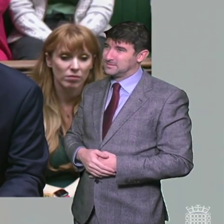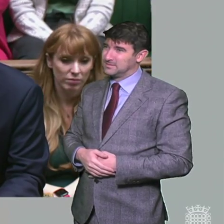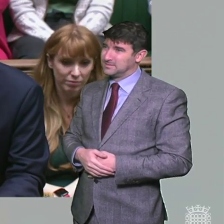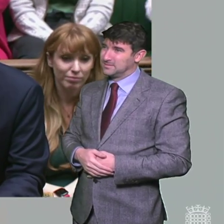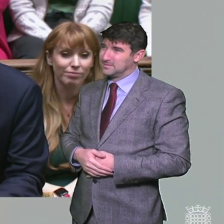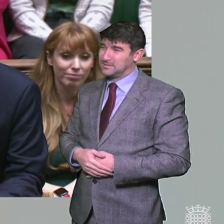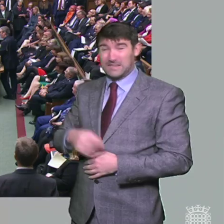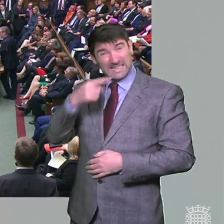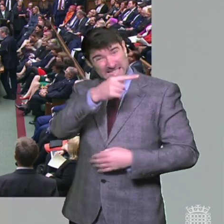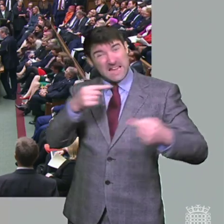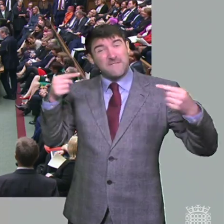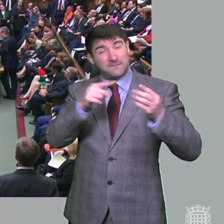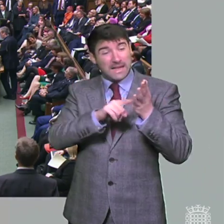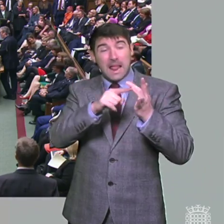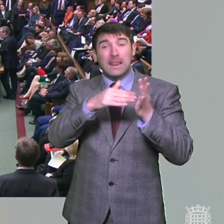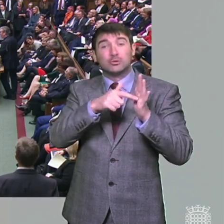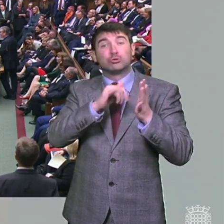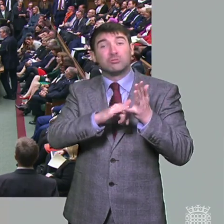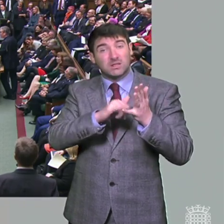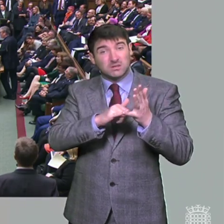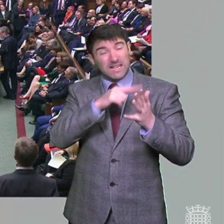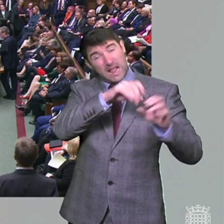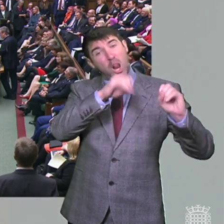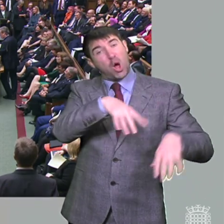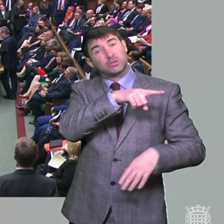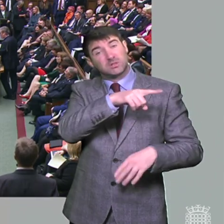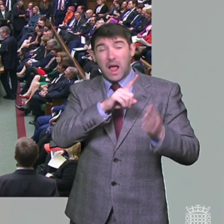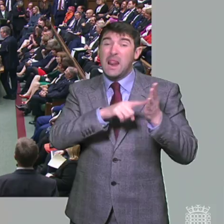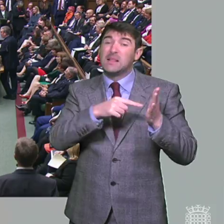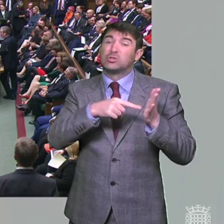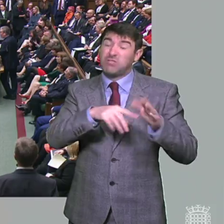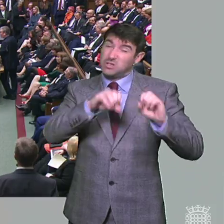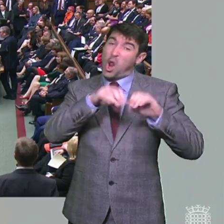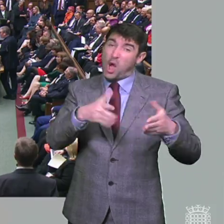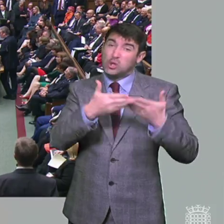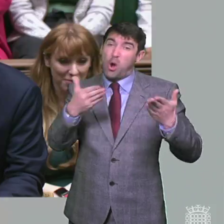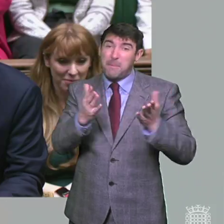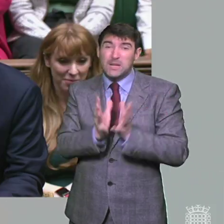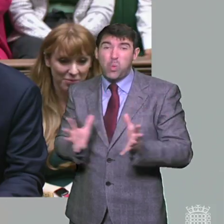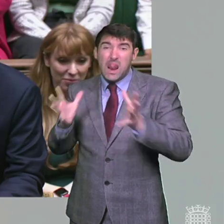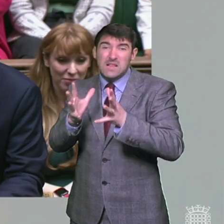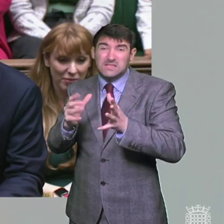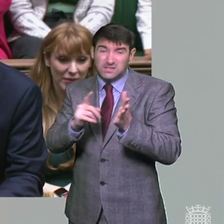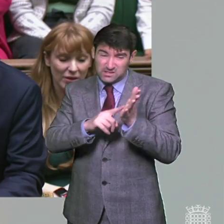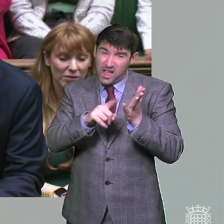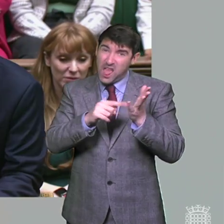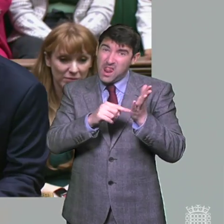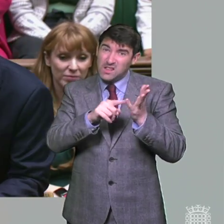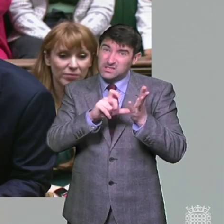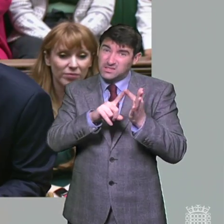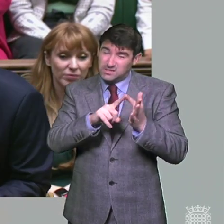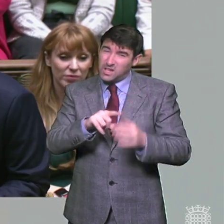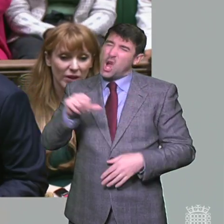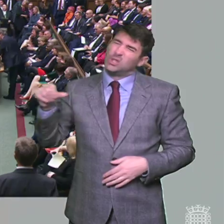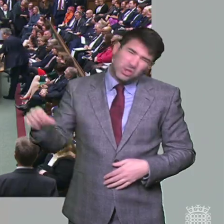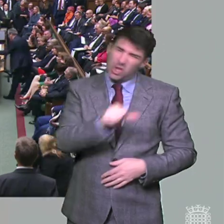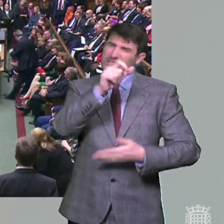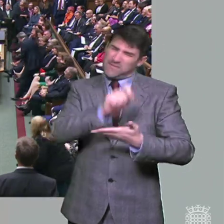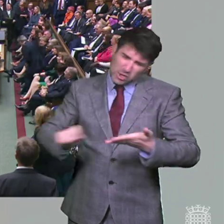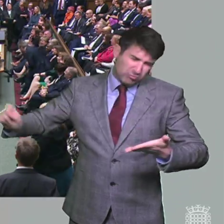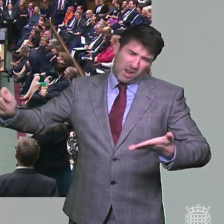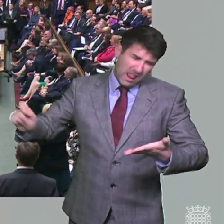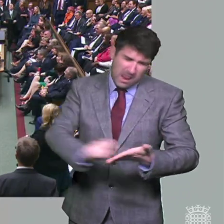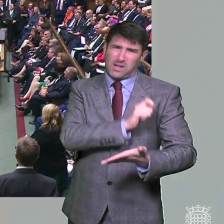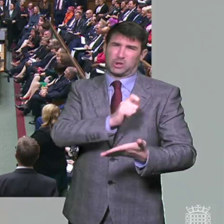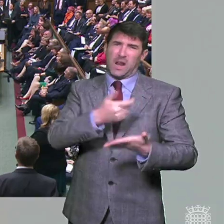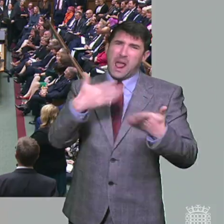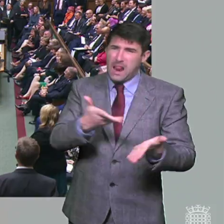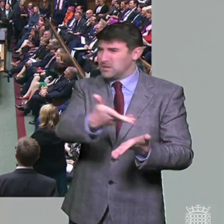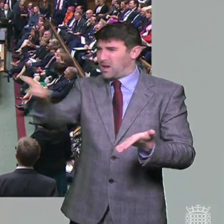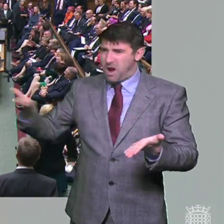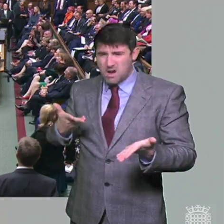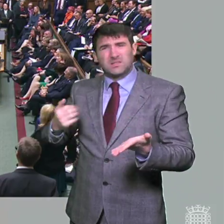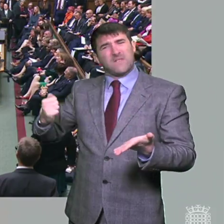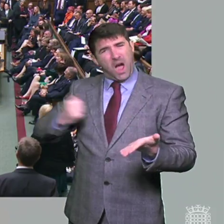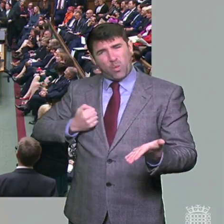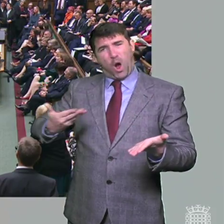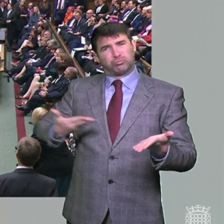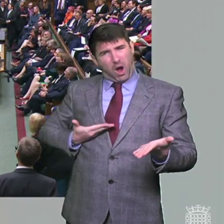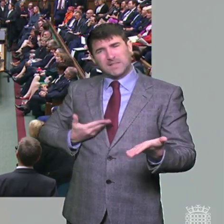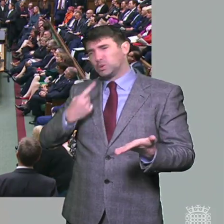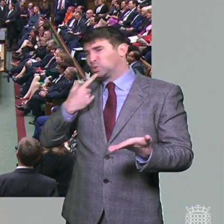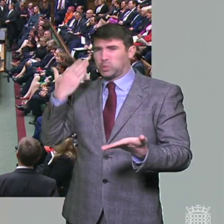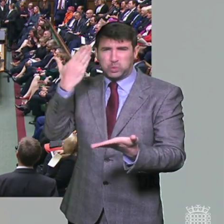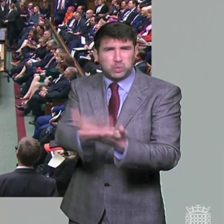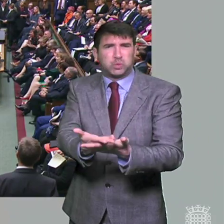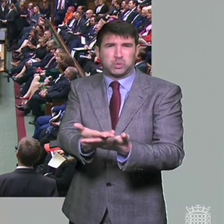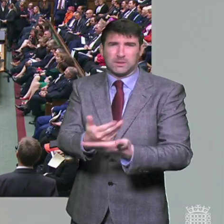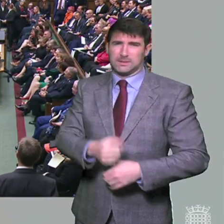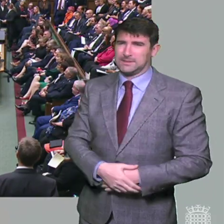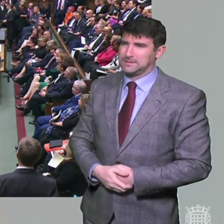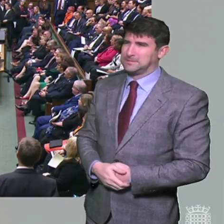So why does he not put it to the test, let working people have their say and call a general election?